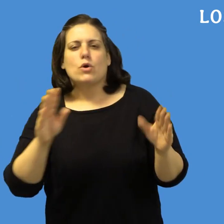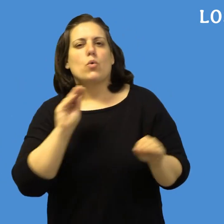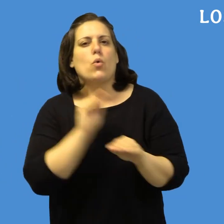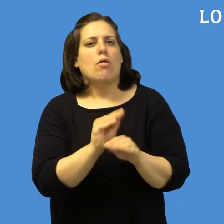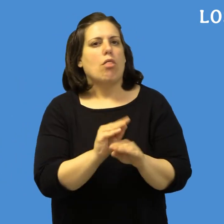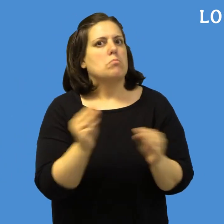cuidar